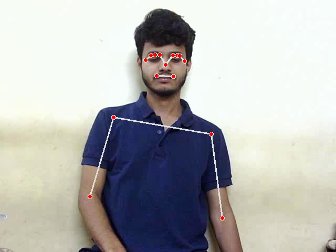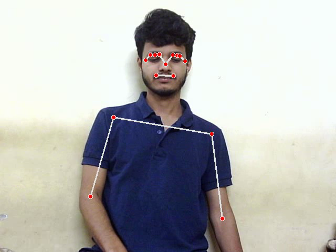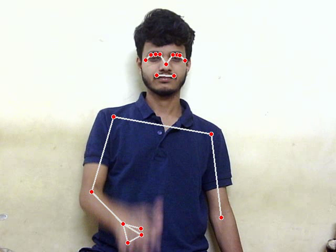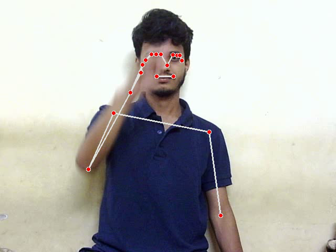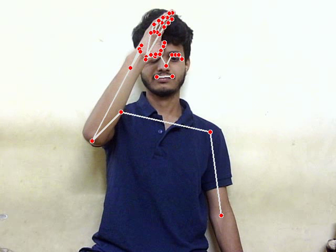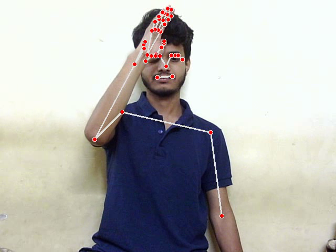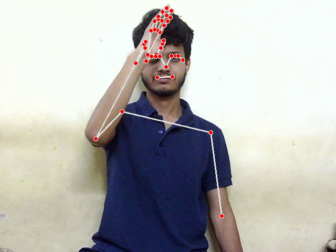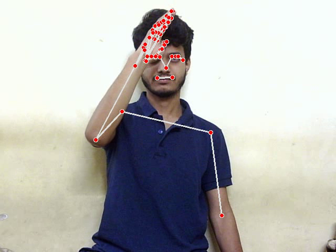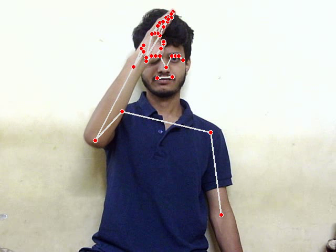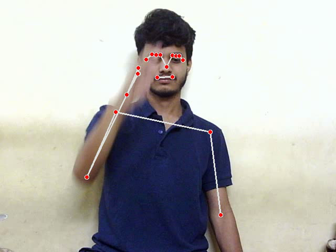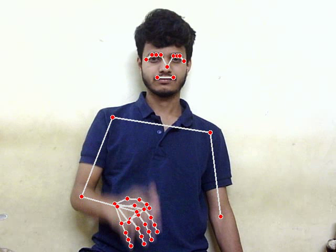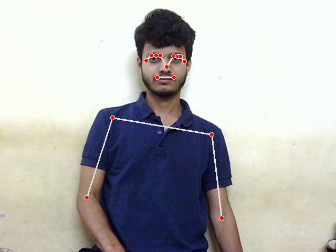father